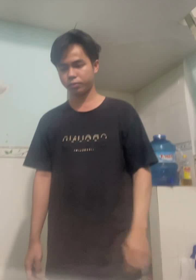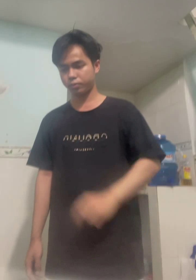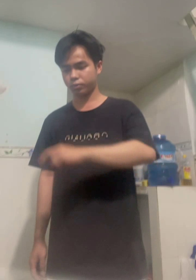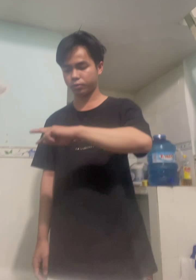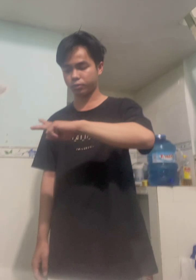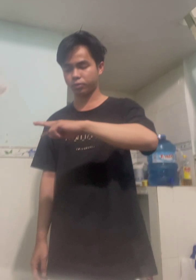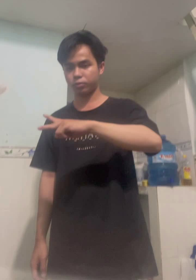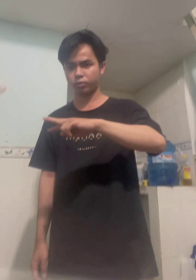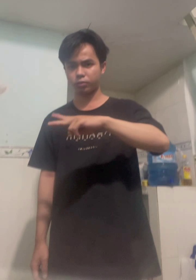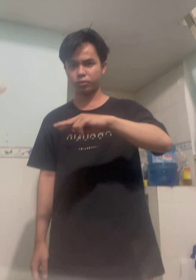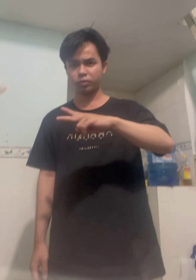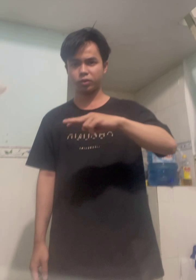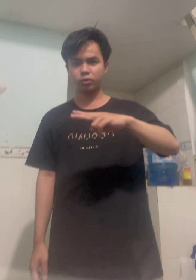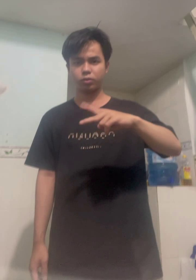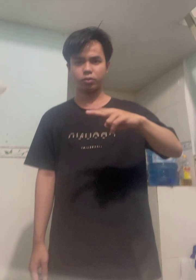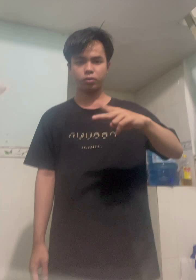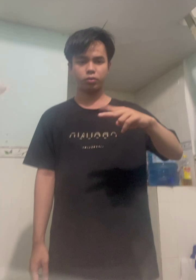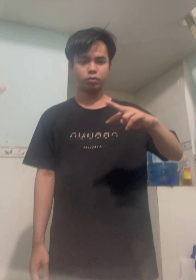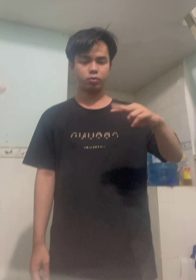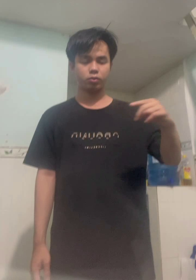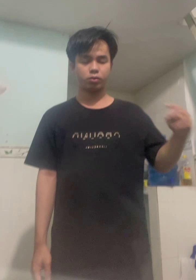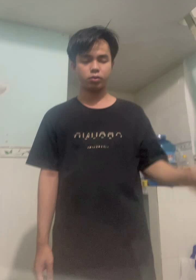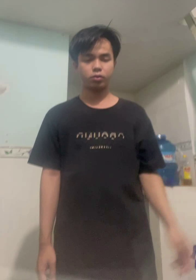boi